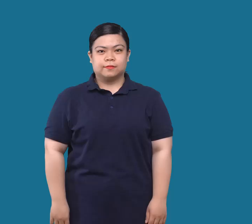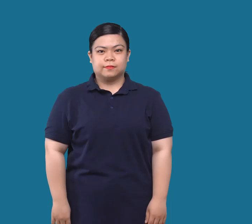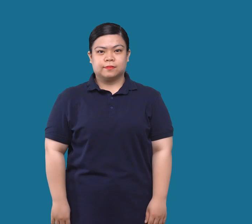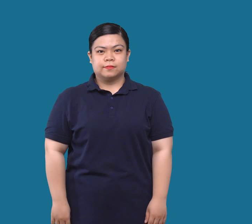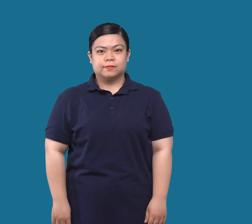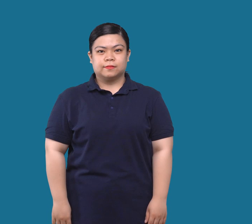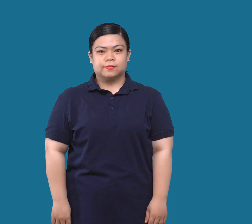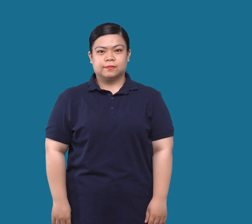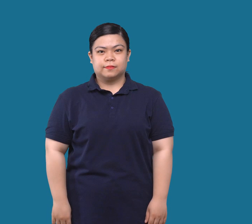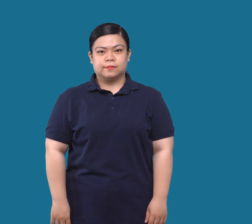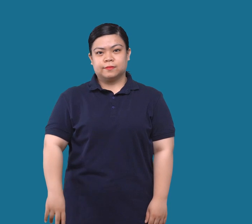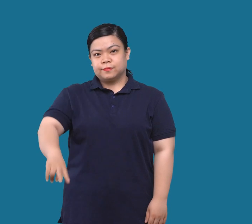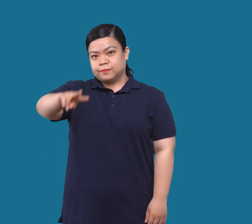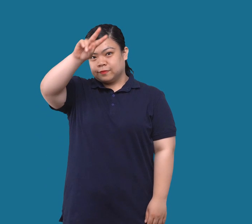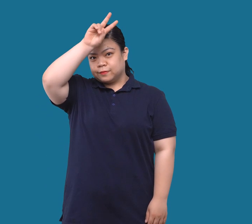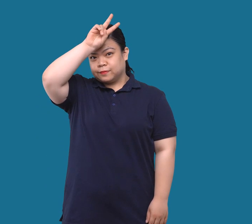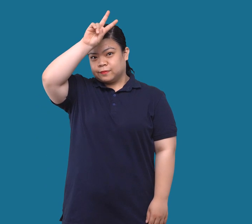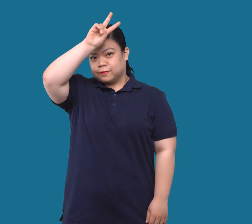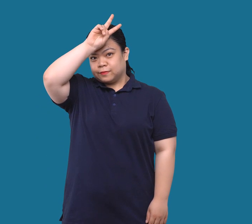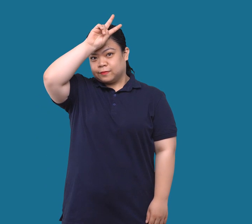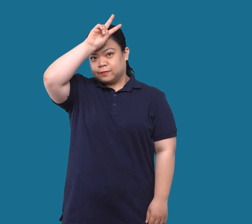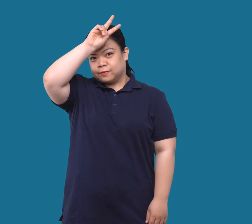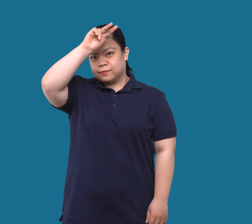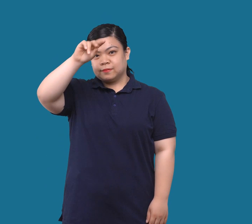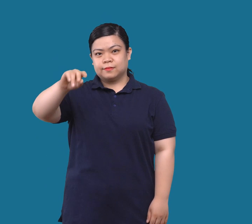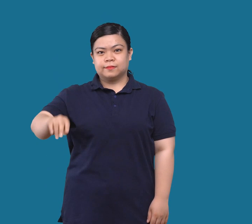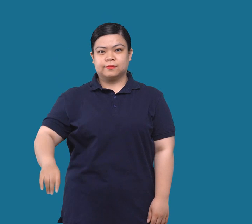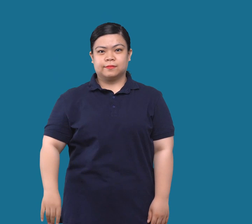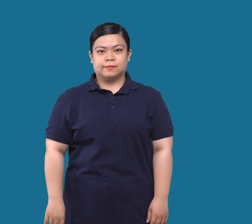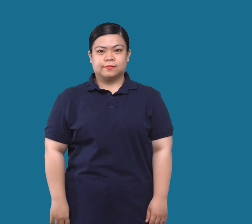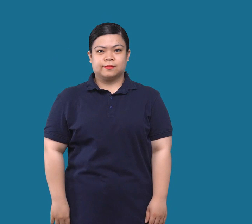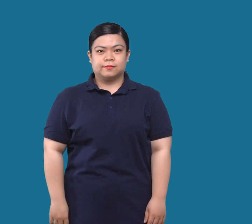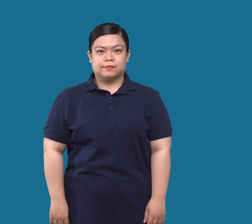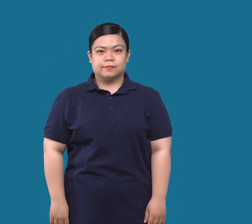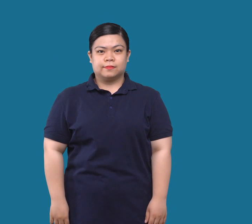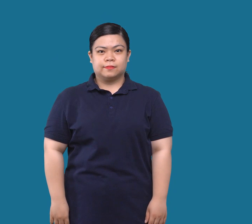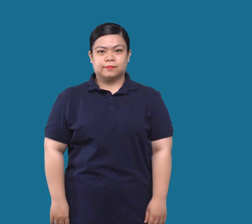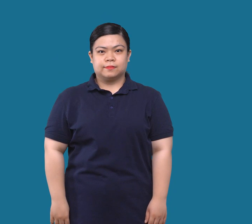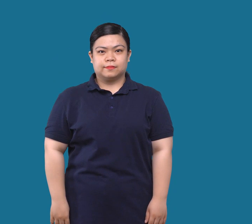Pê-ru (nước Pê-ru)